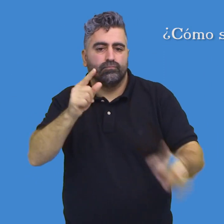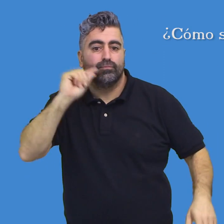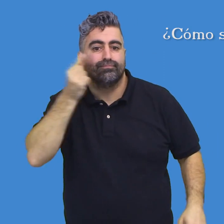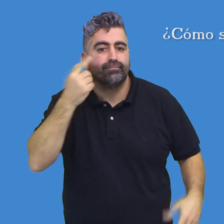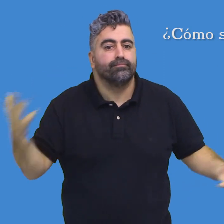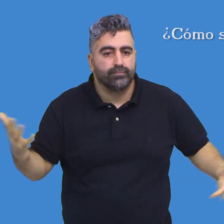descubrir